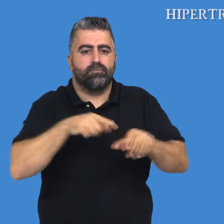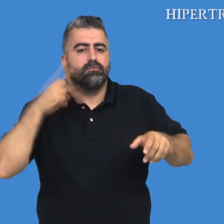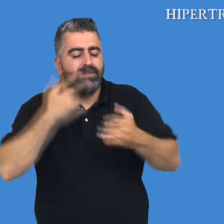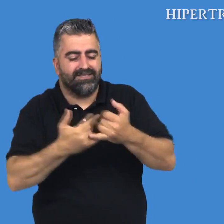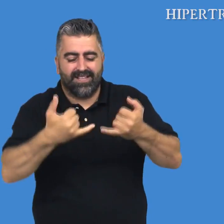objetivo